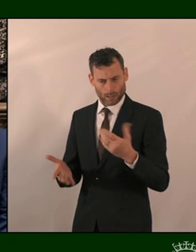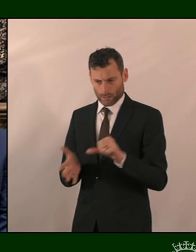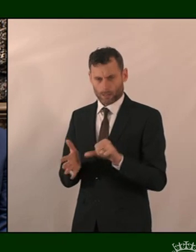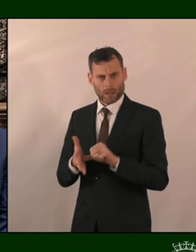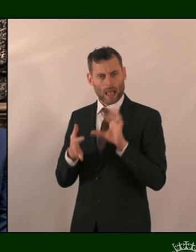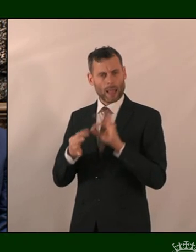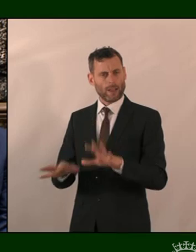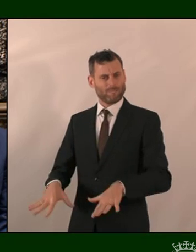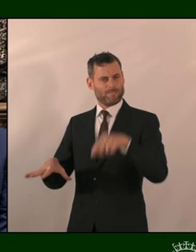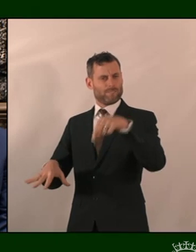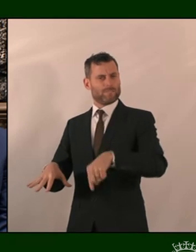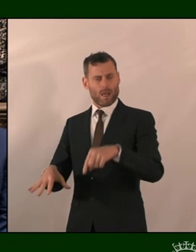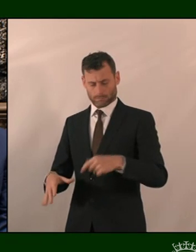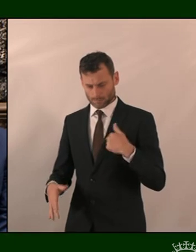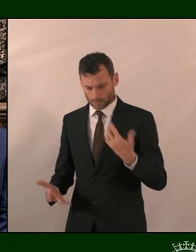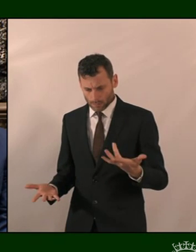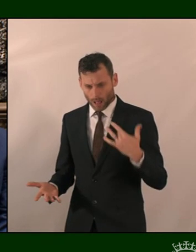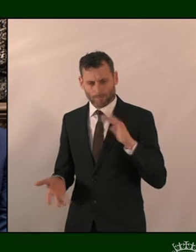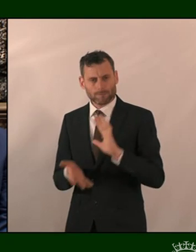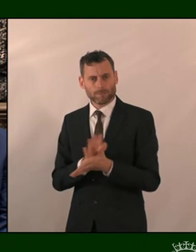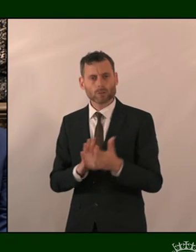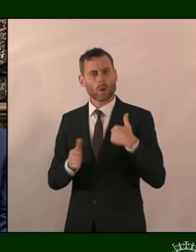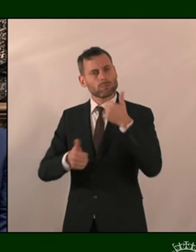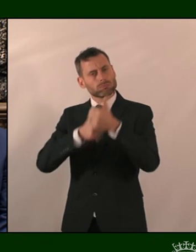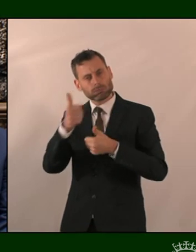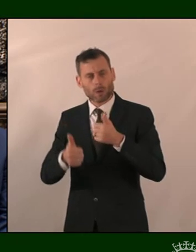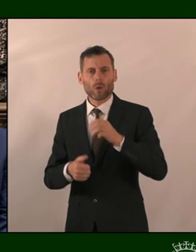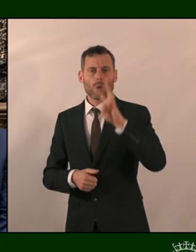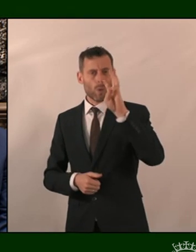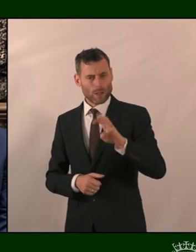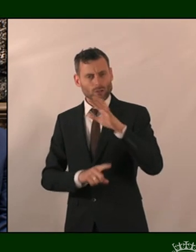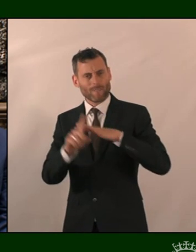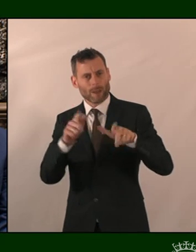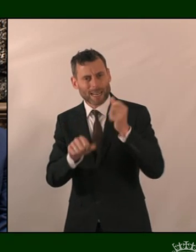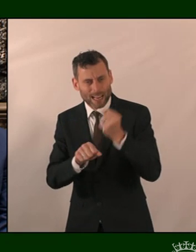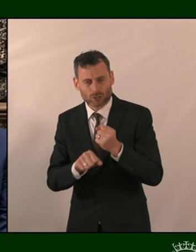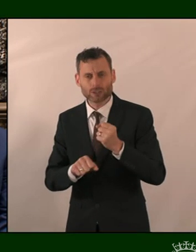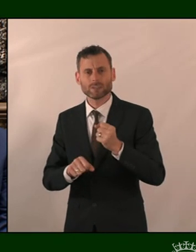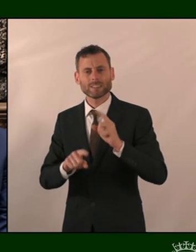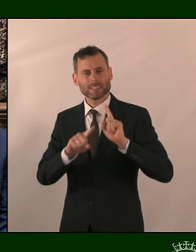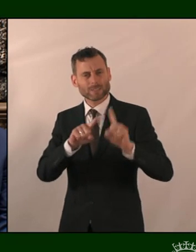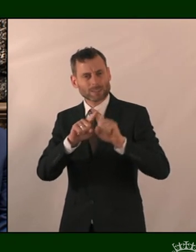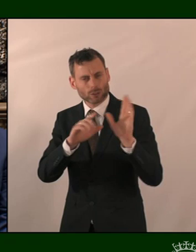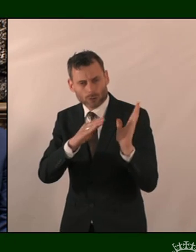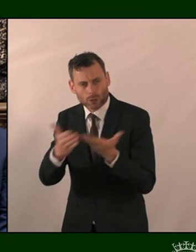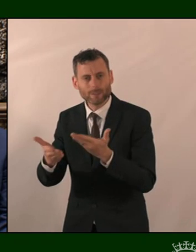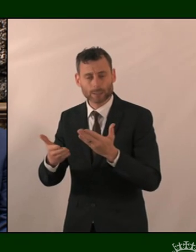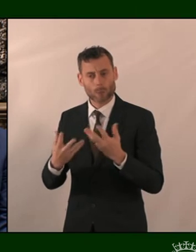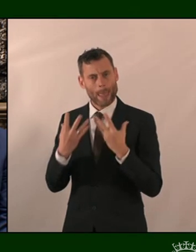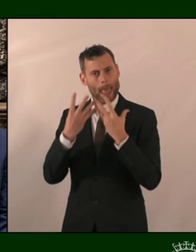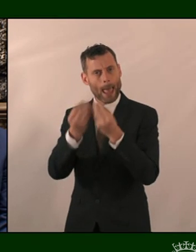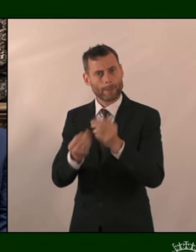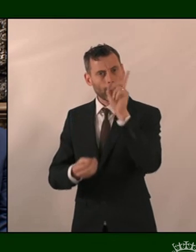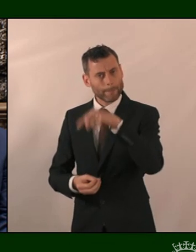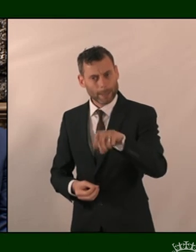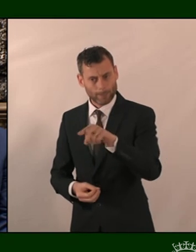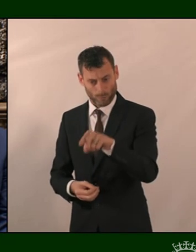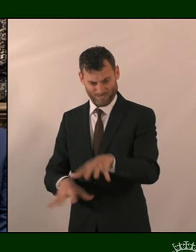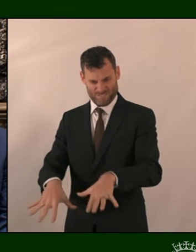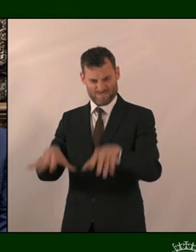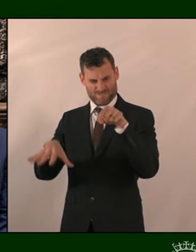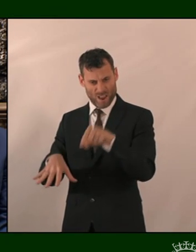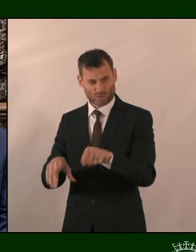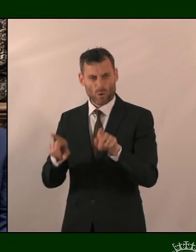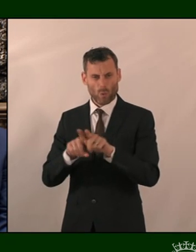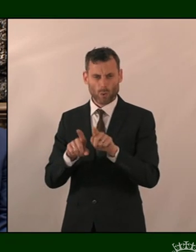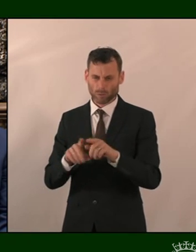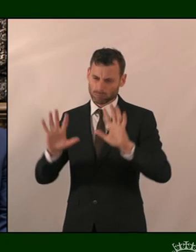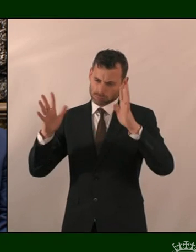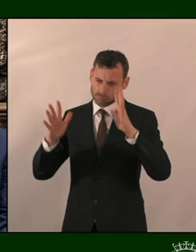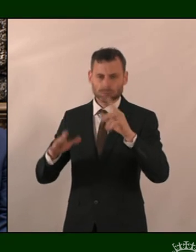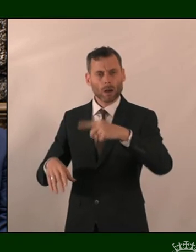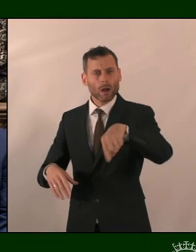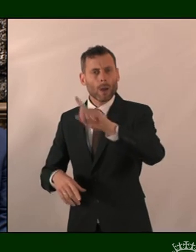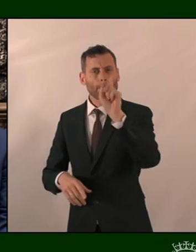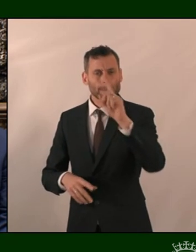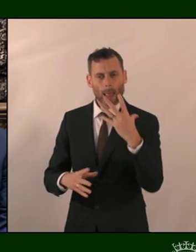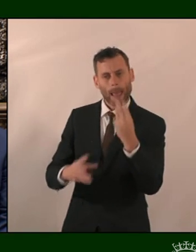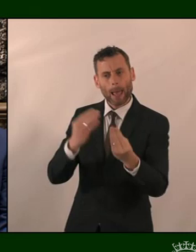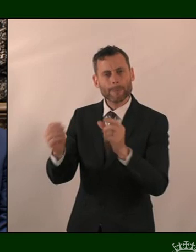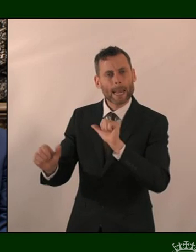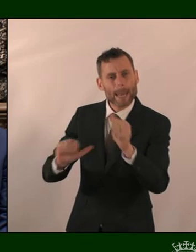I pay tribute to the work of the Environment Agency, the Scottish and Welsh Governments, council staff, the fire service, and the huge number of community volunteers who have pitched in to help their neighbours.